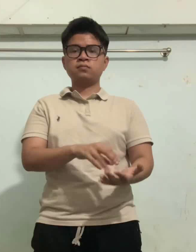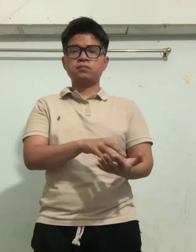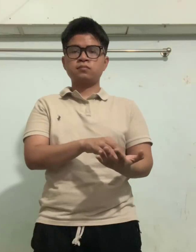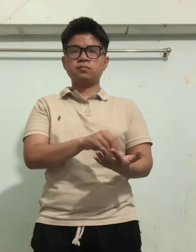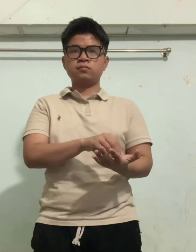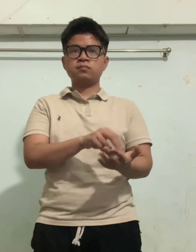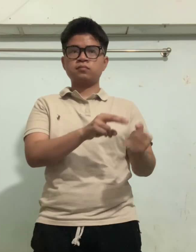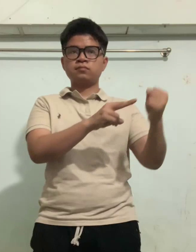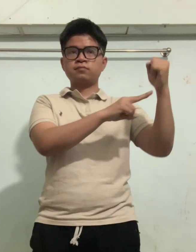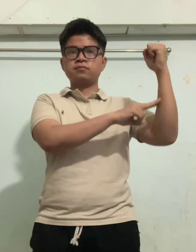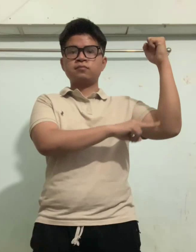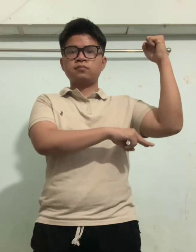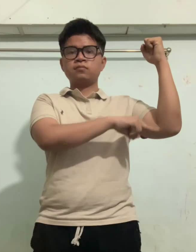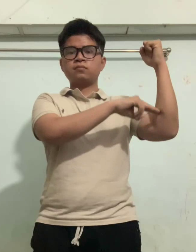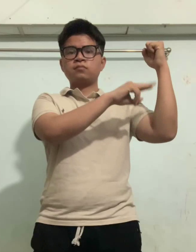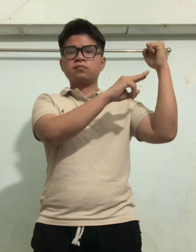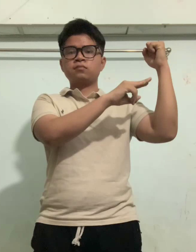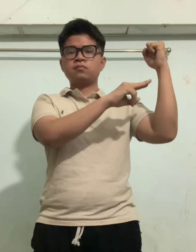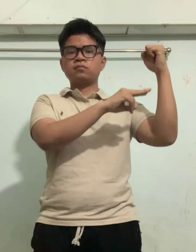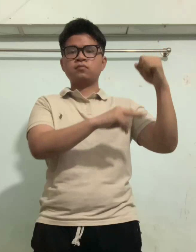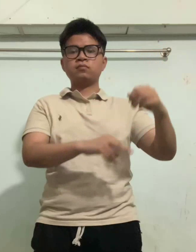tieng viet